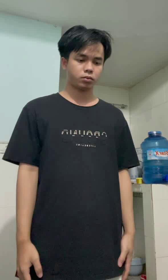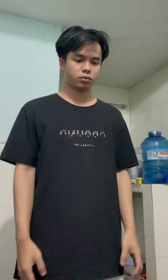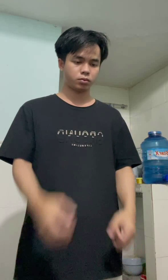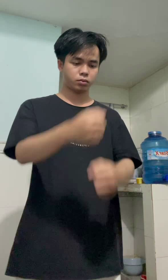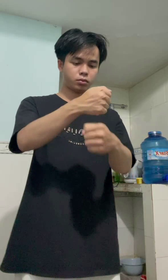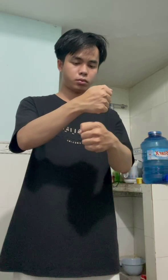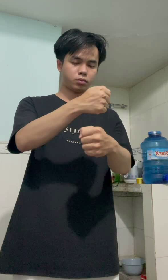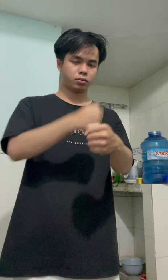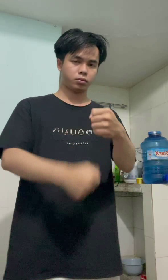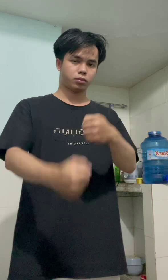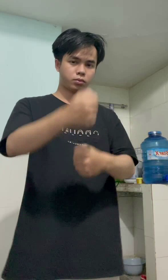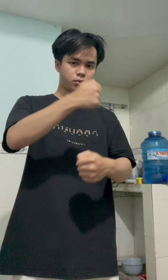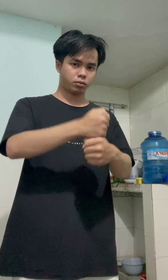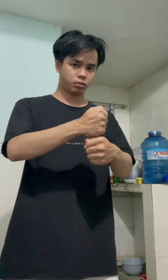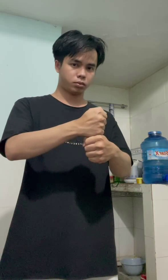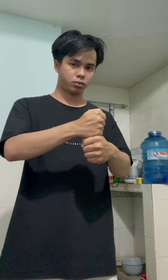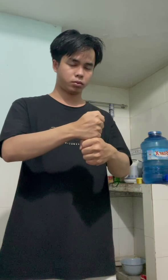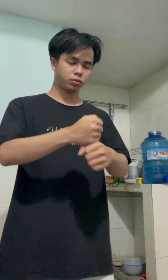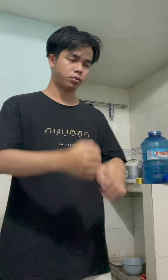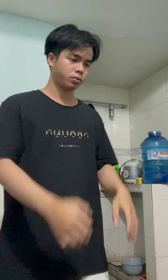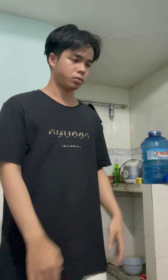nam